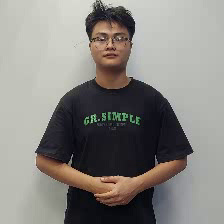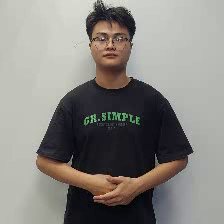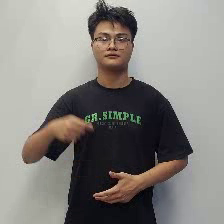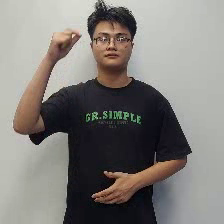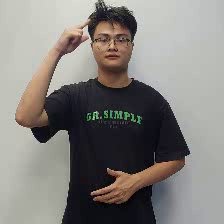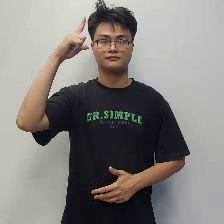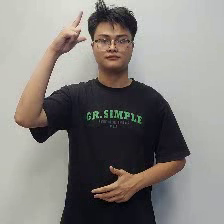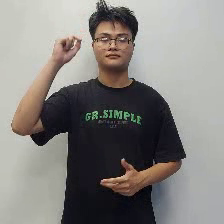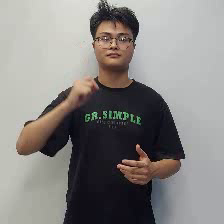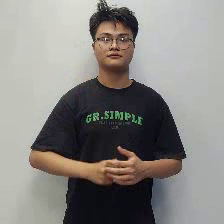Thức dậy